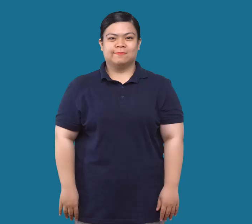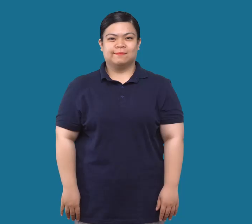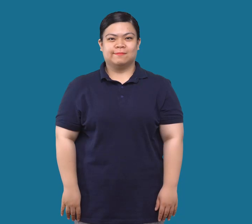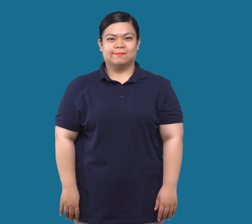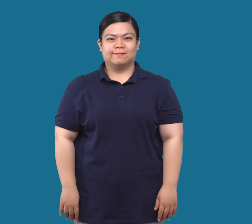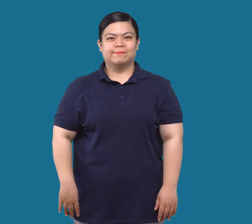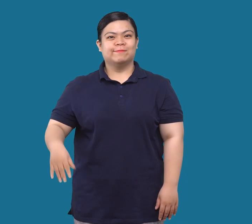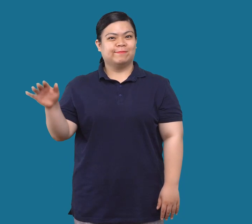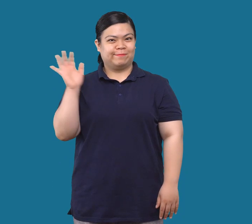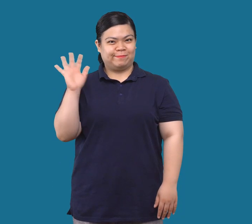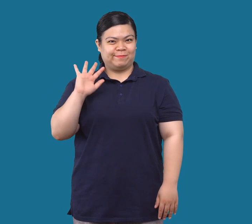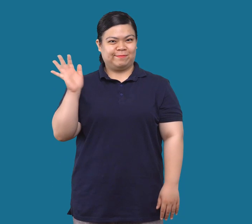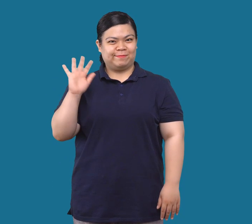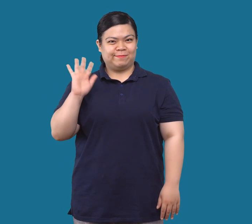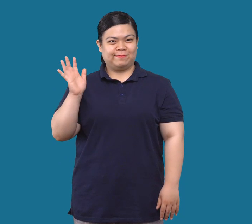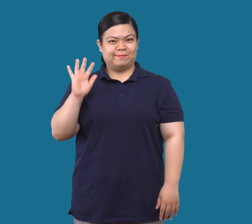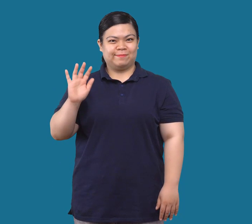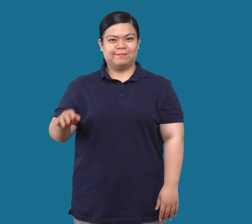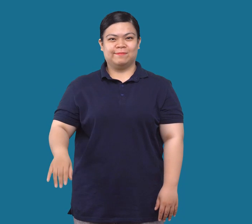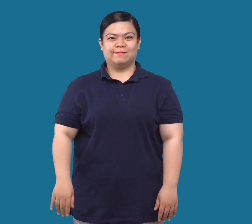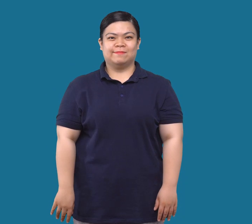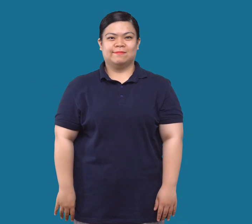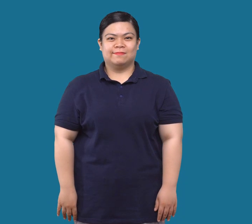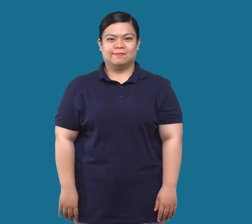tạm biệt